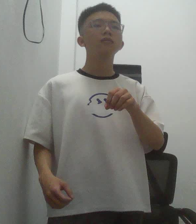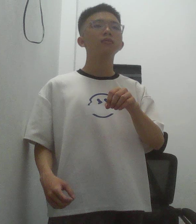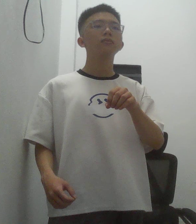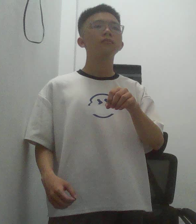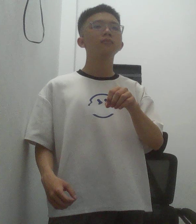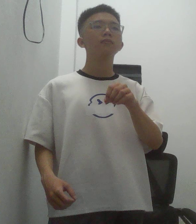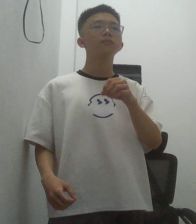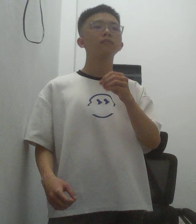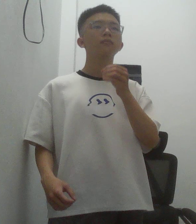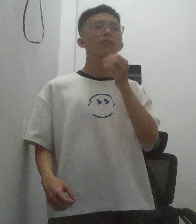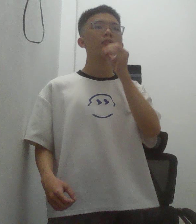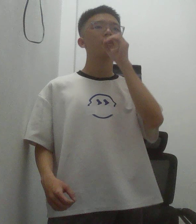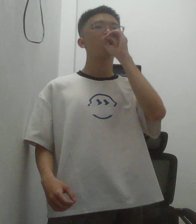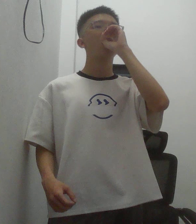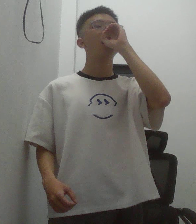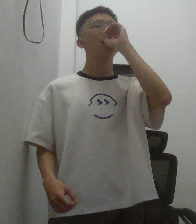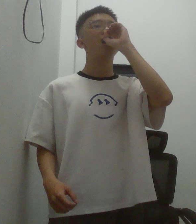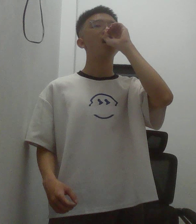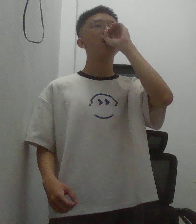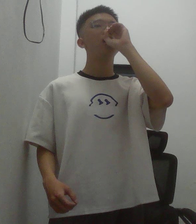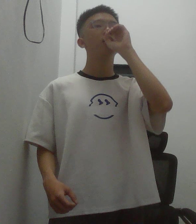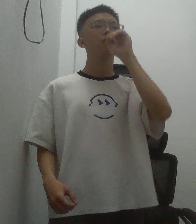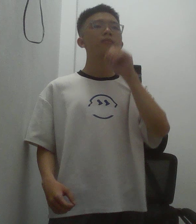uong